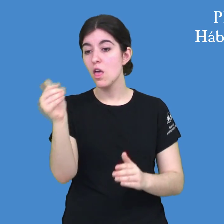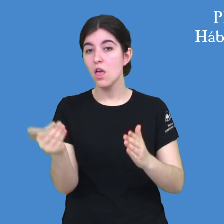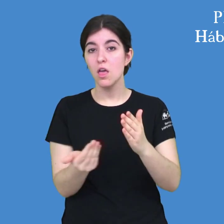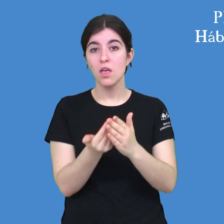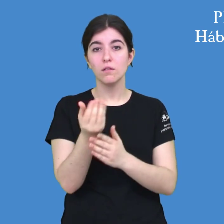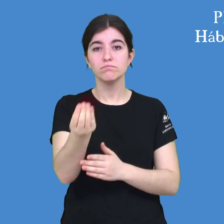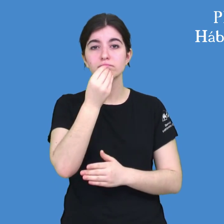día